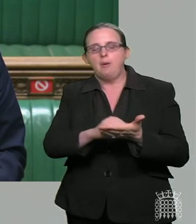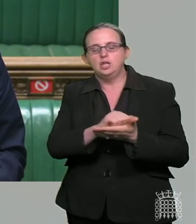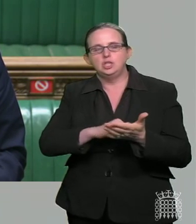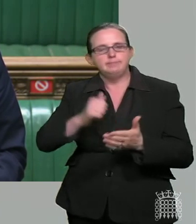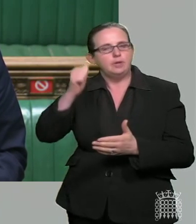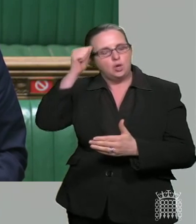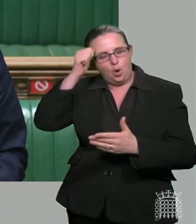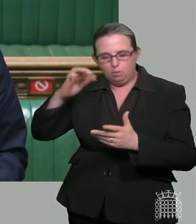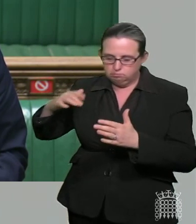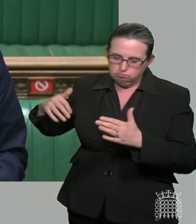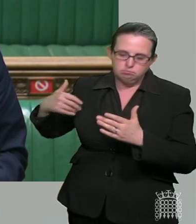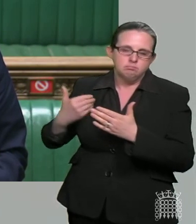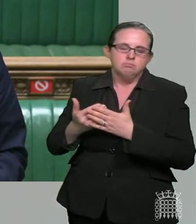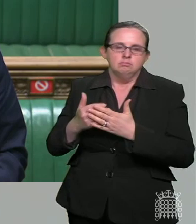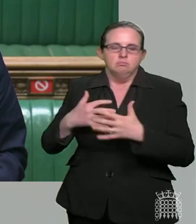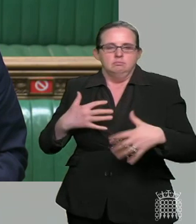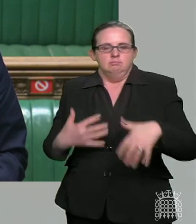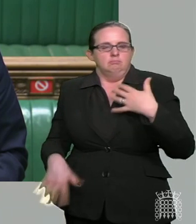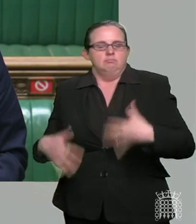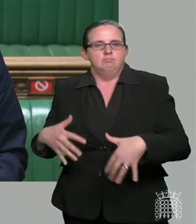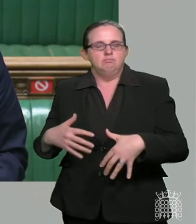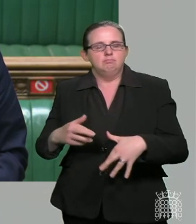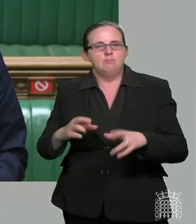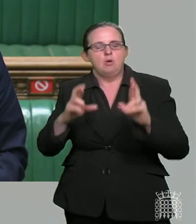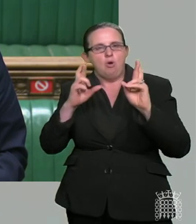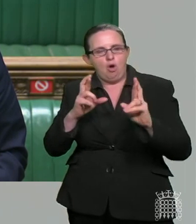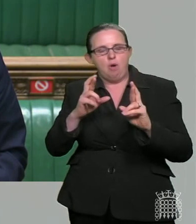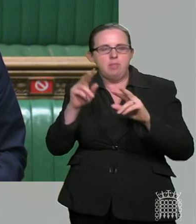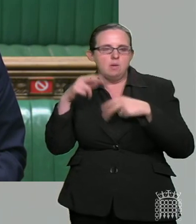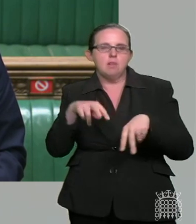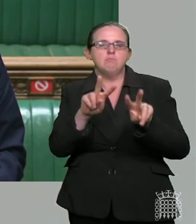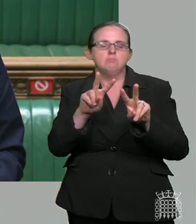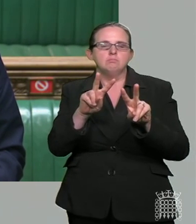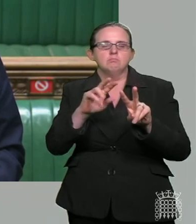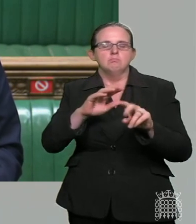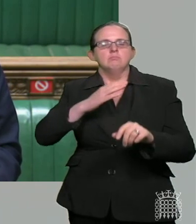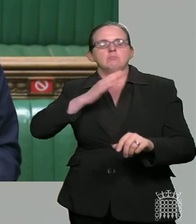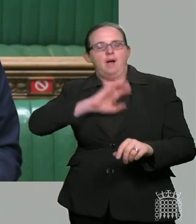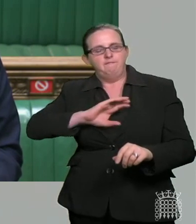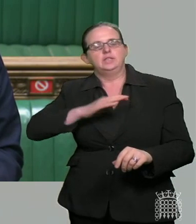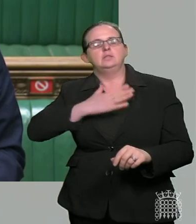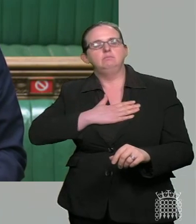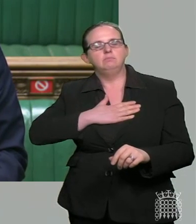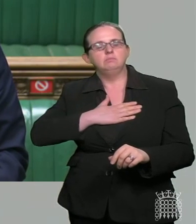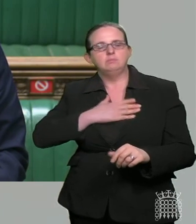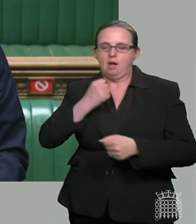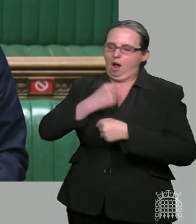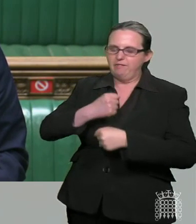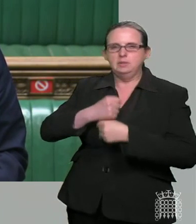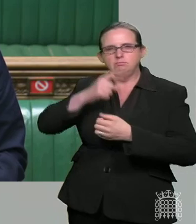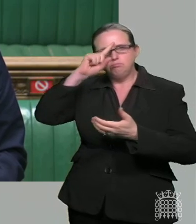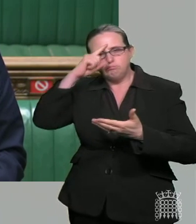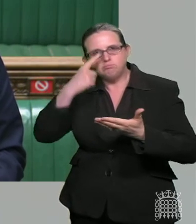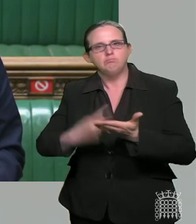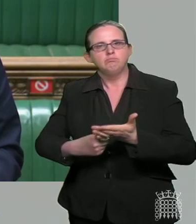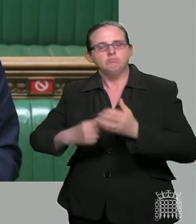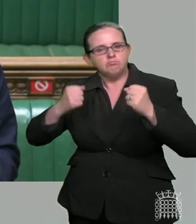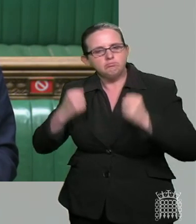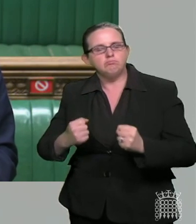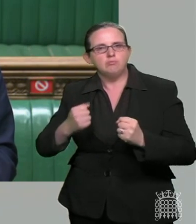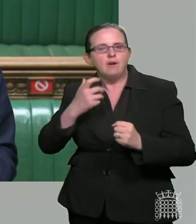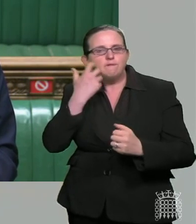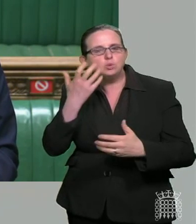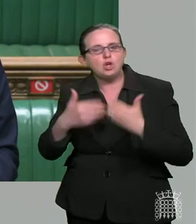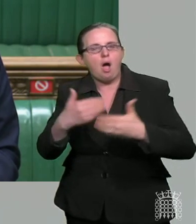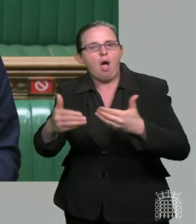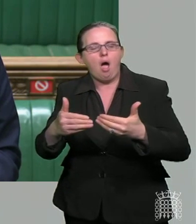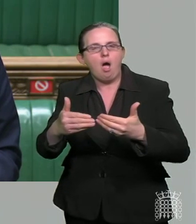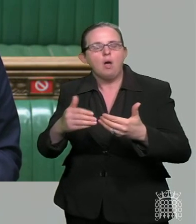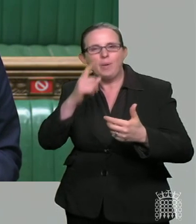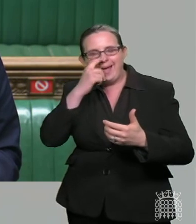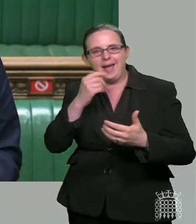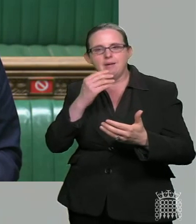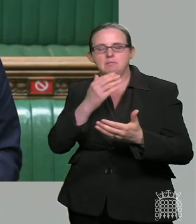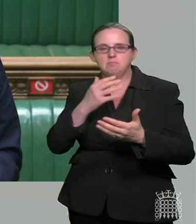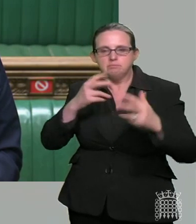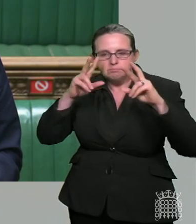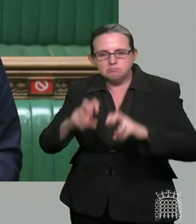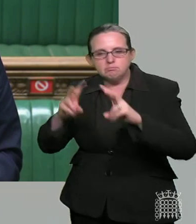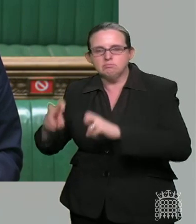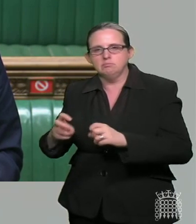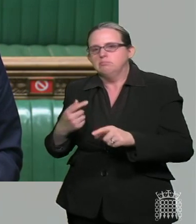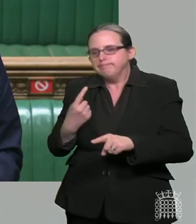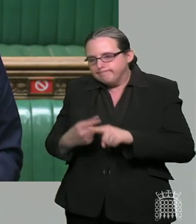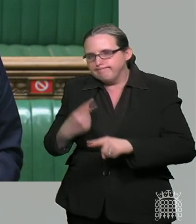I hope they may take some comfort in the answers they have secured and in knowing that this has renewed the Government’s determination to ensure in future that other families can find answers with less distress and delay.